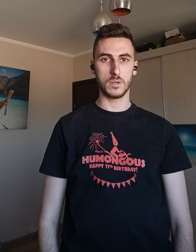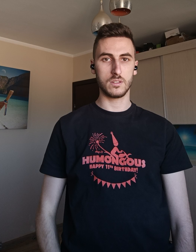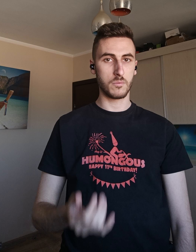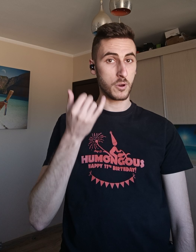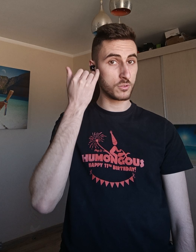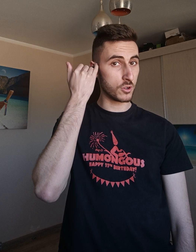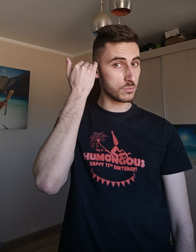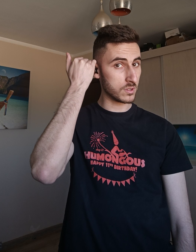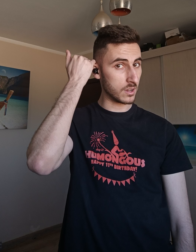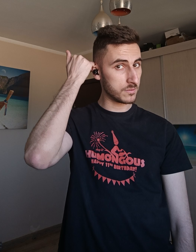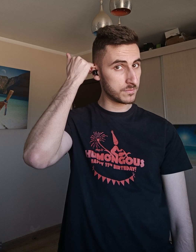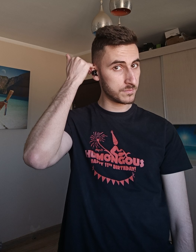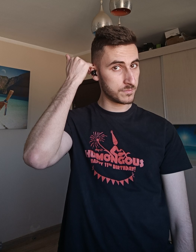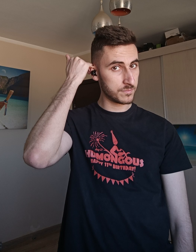פקיד